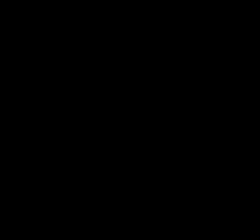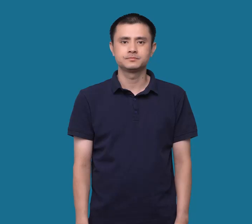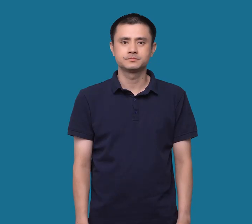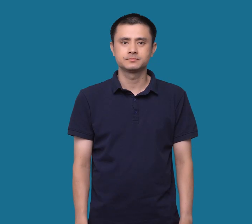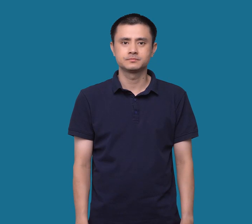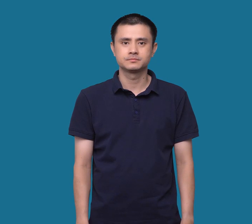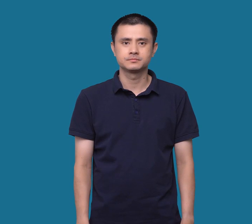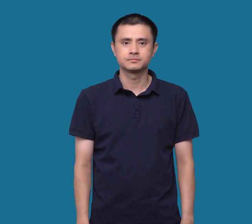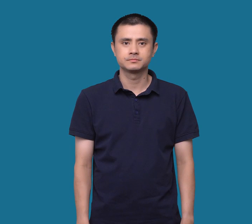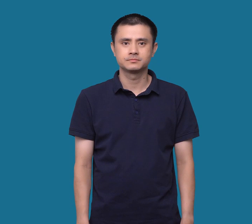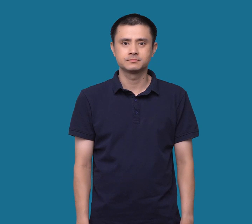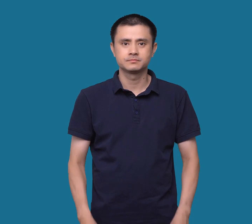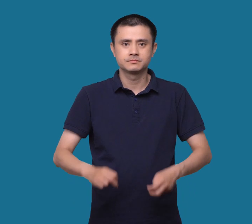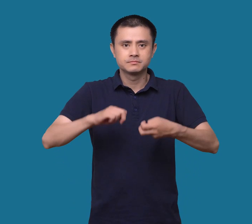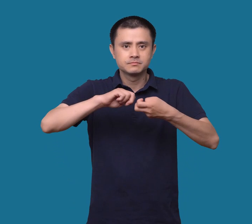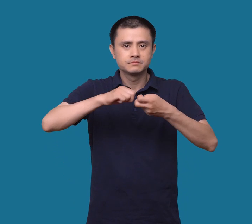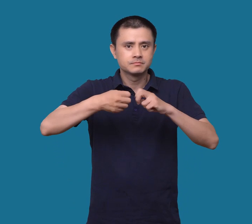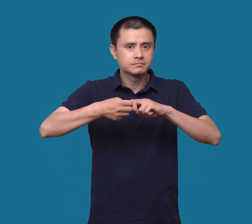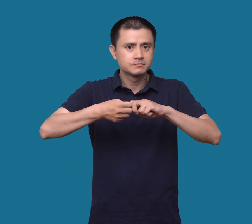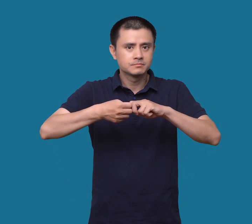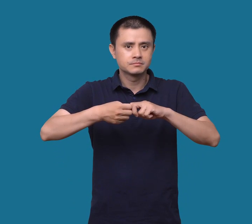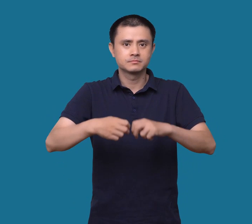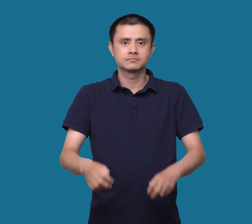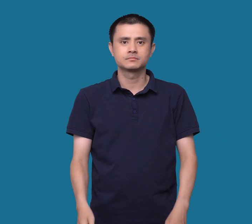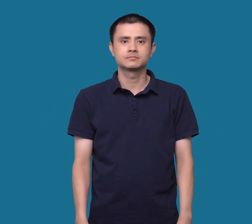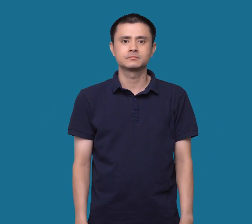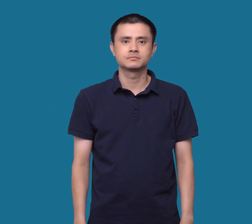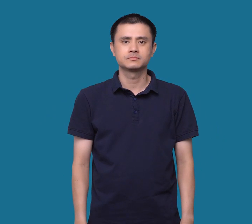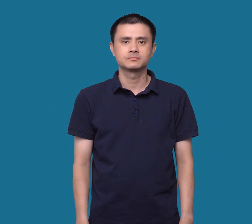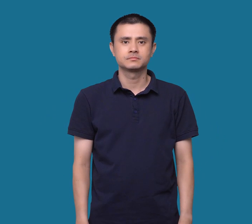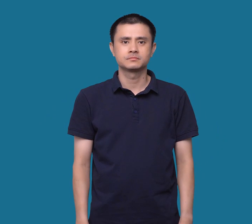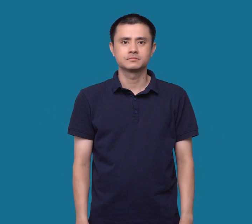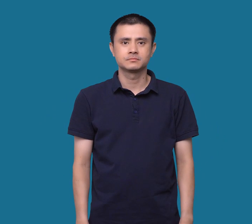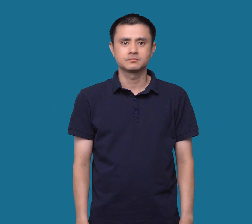vấn đề